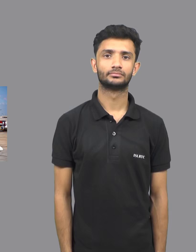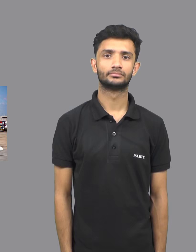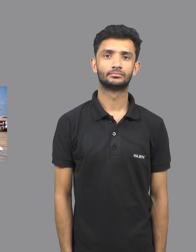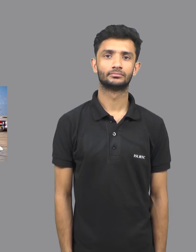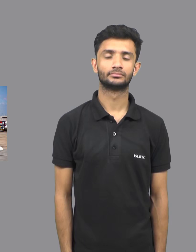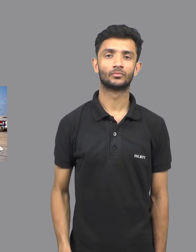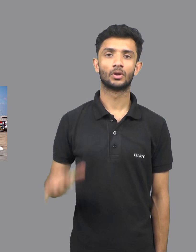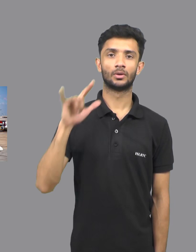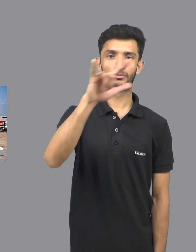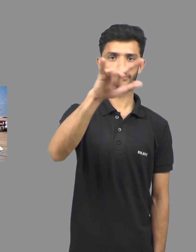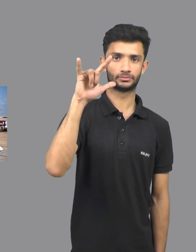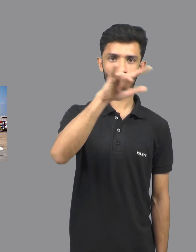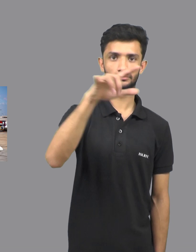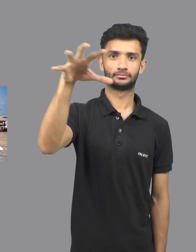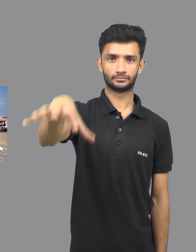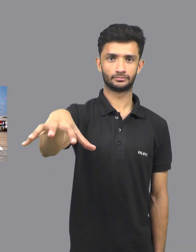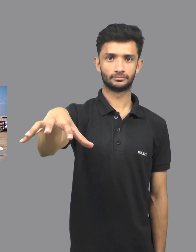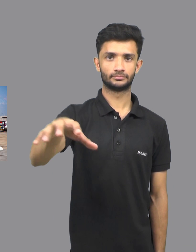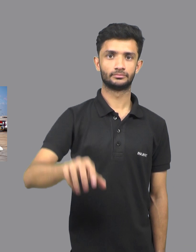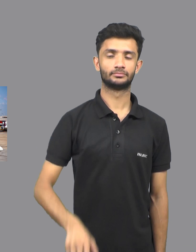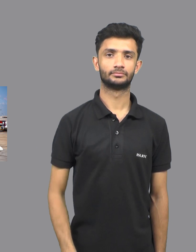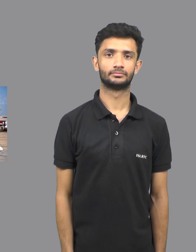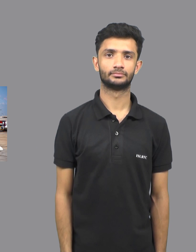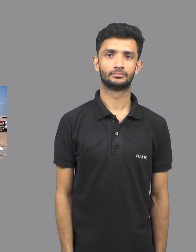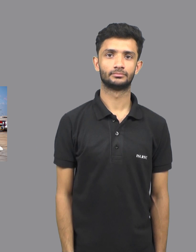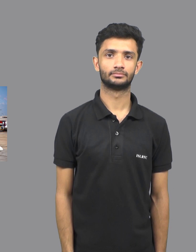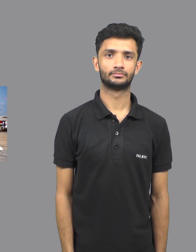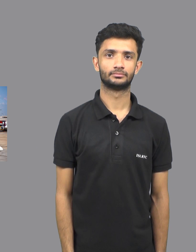Airport